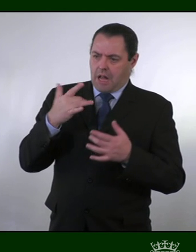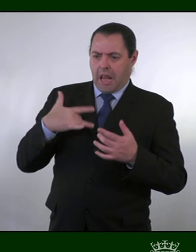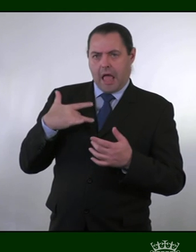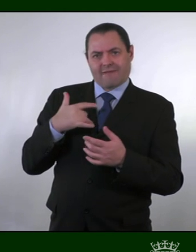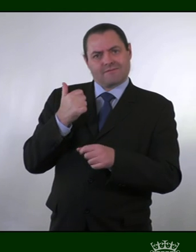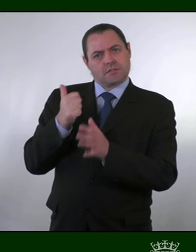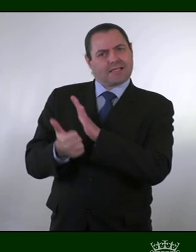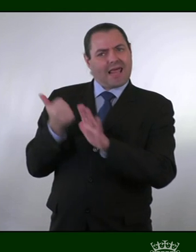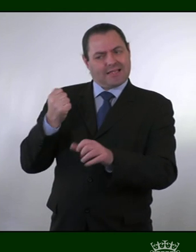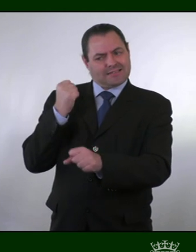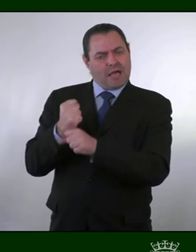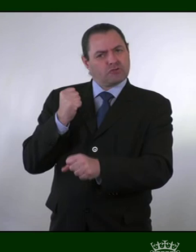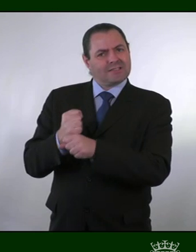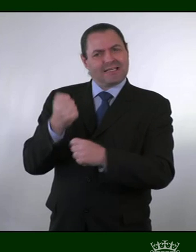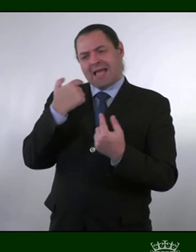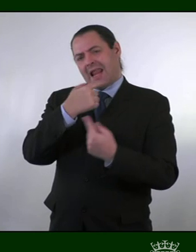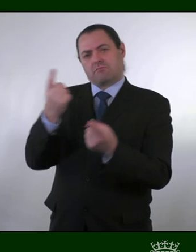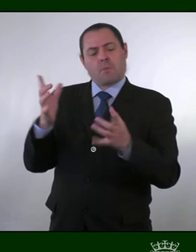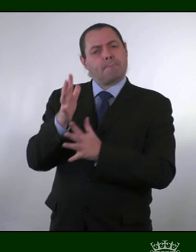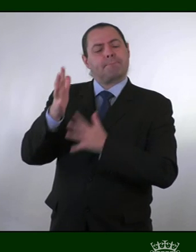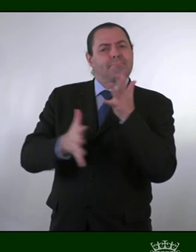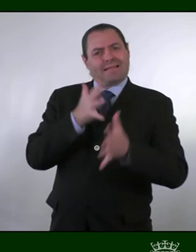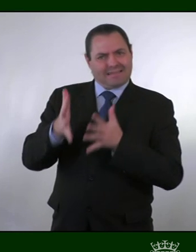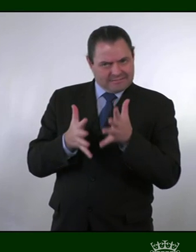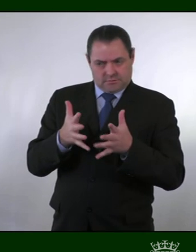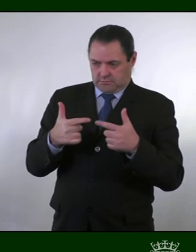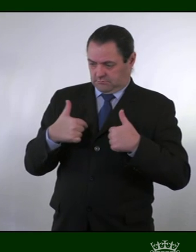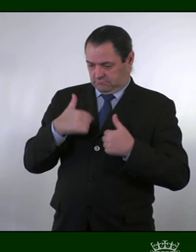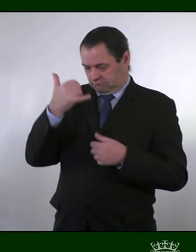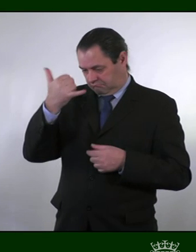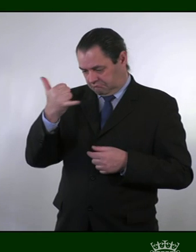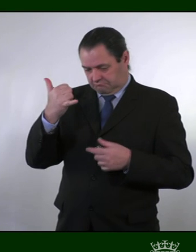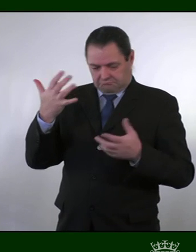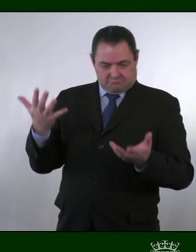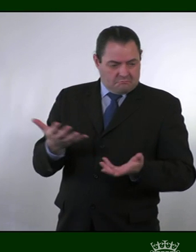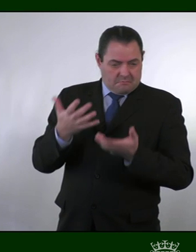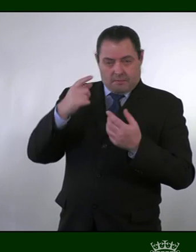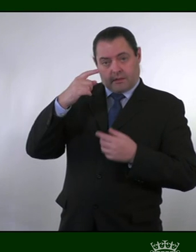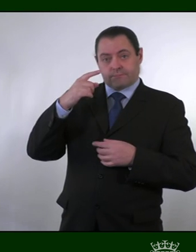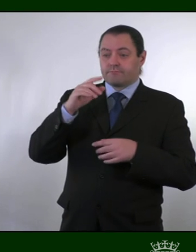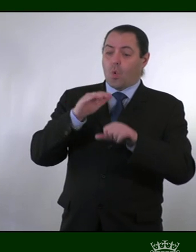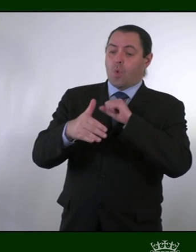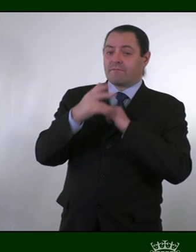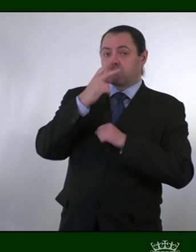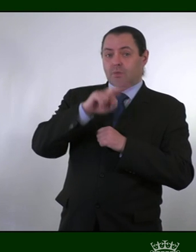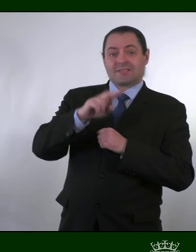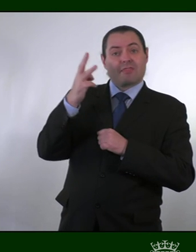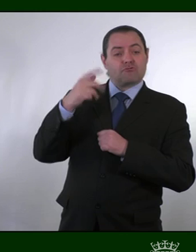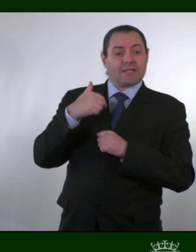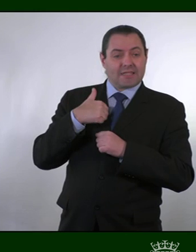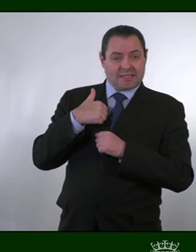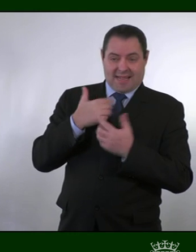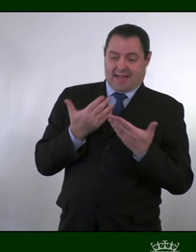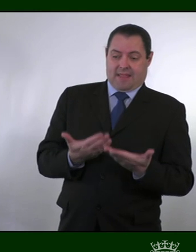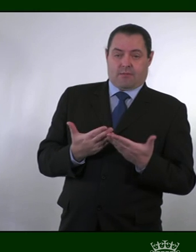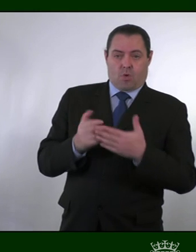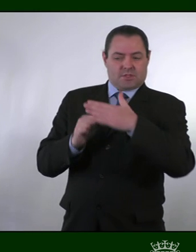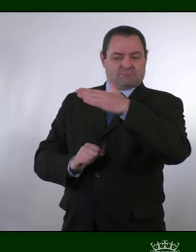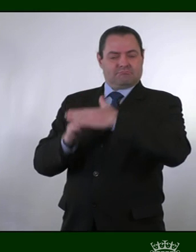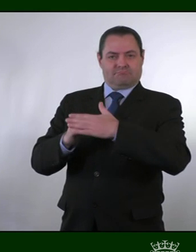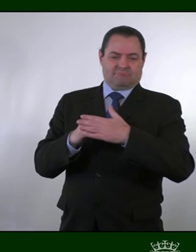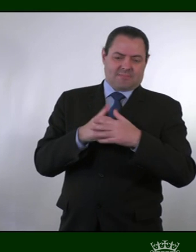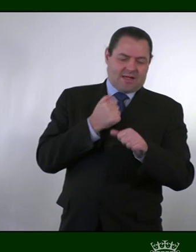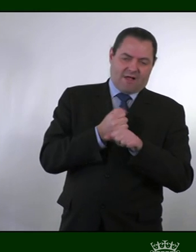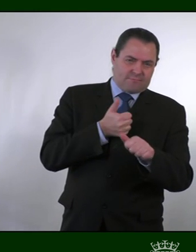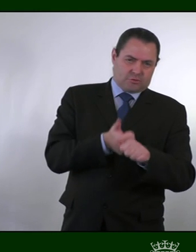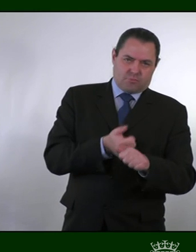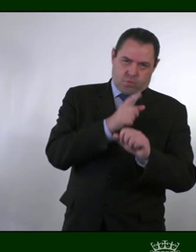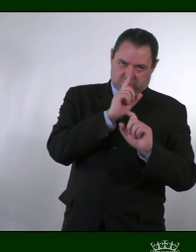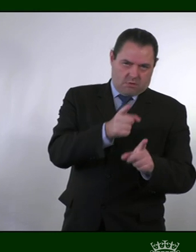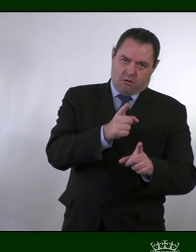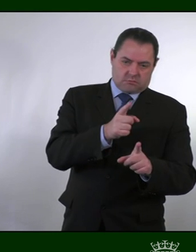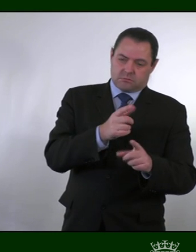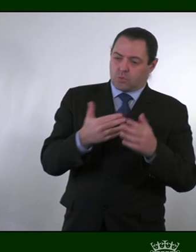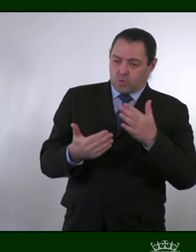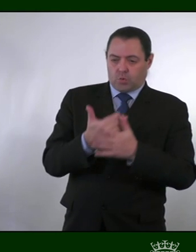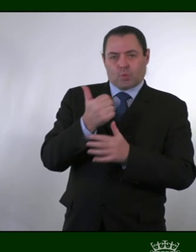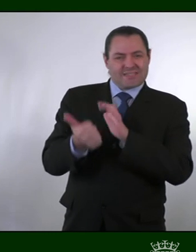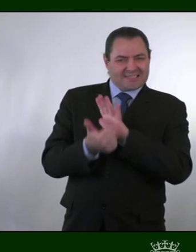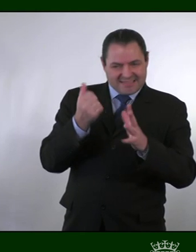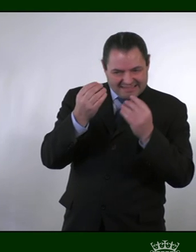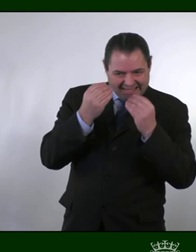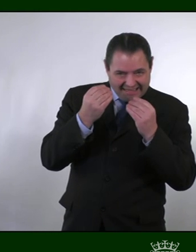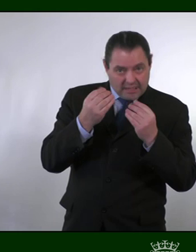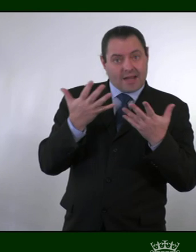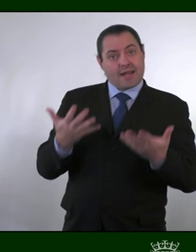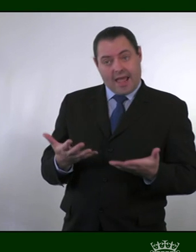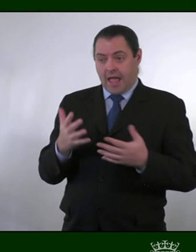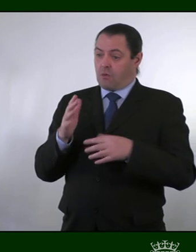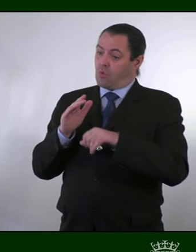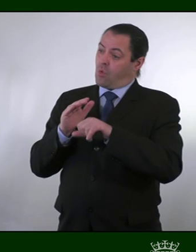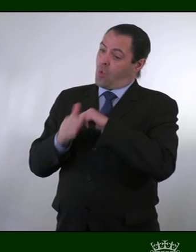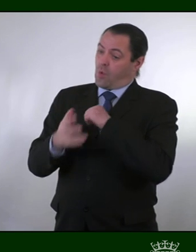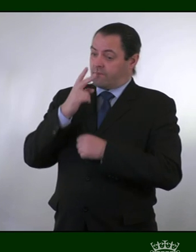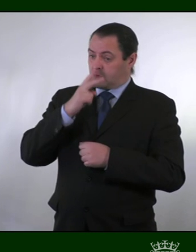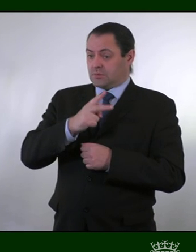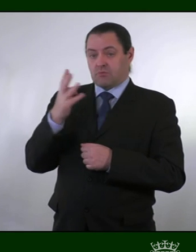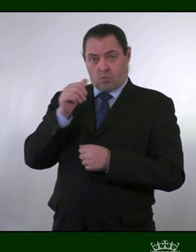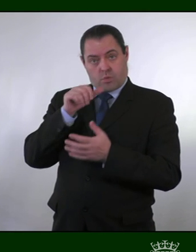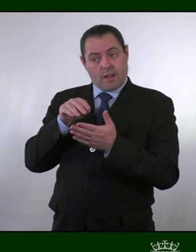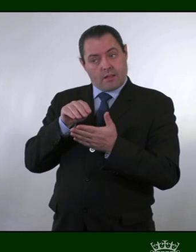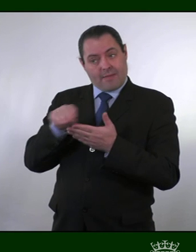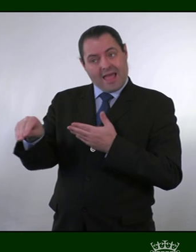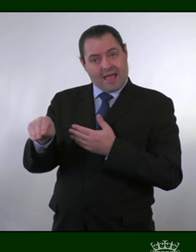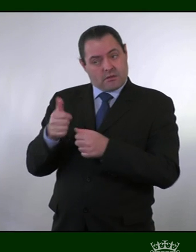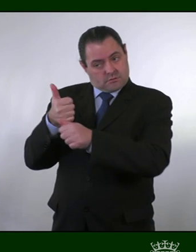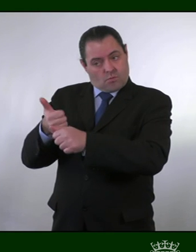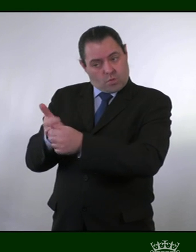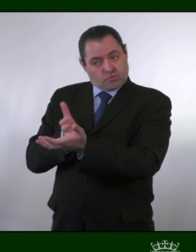The purpose of the lifetime skills guarantee is this: if you are over 23, you are not currently eligible for support from the Government in getting a new skill or a new qualification, but we will now pay you for that skill—we will support you.